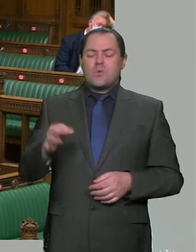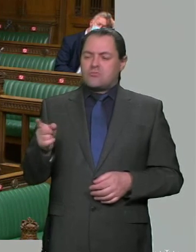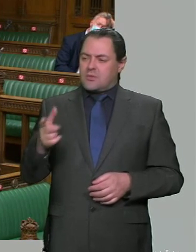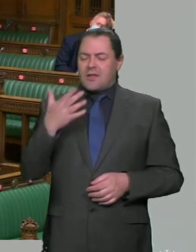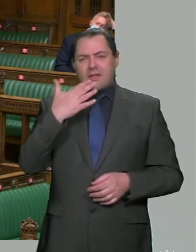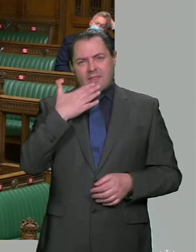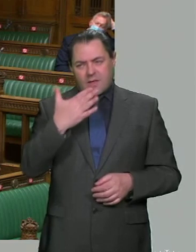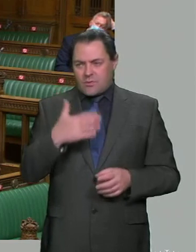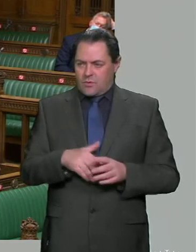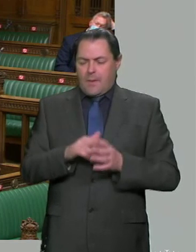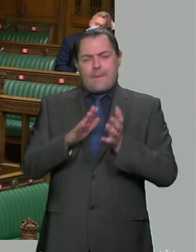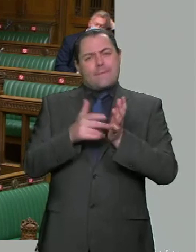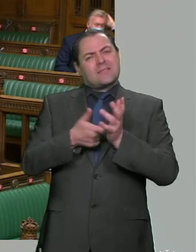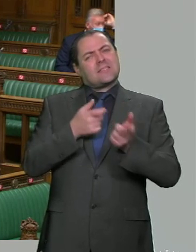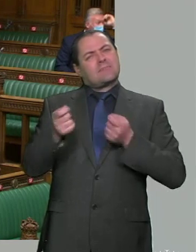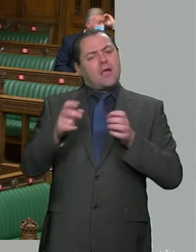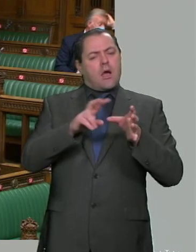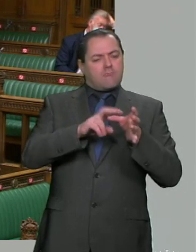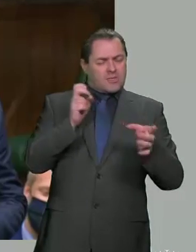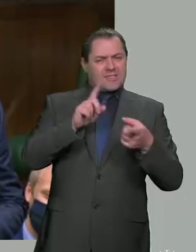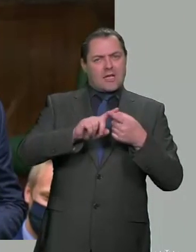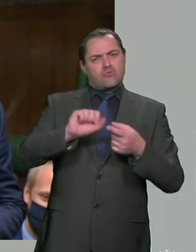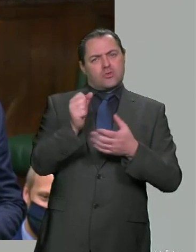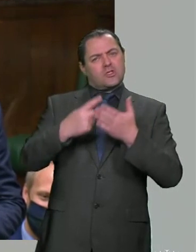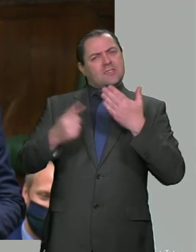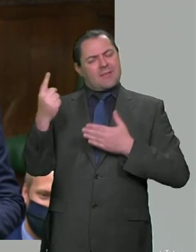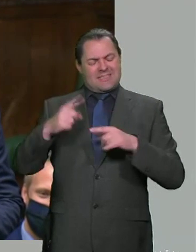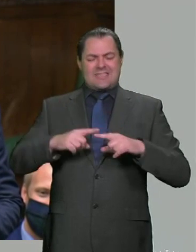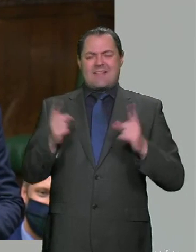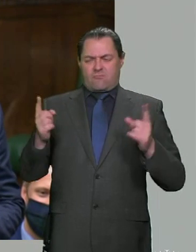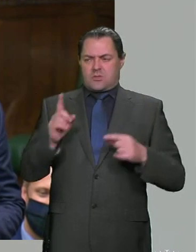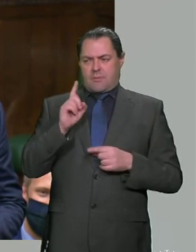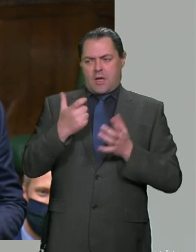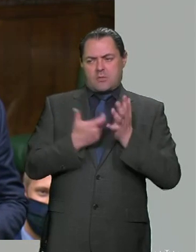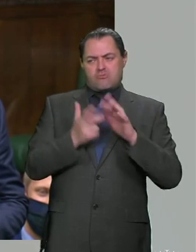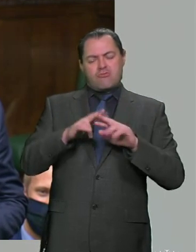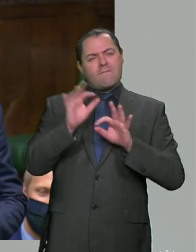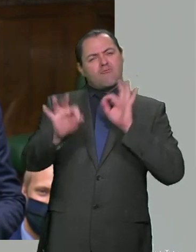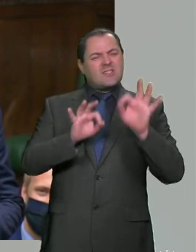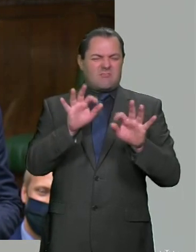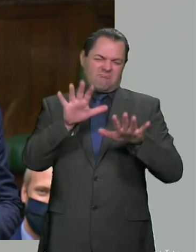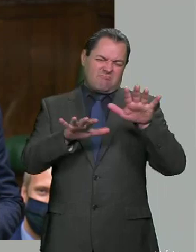Brexit and Scottish independence are, indeed, very different, but referendums are much the same.